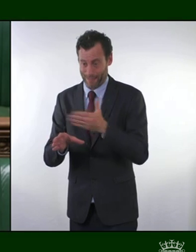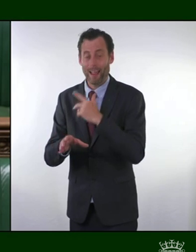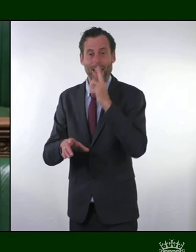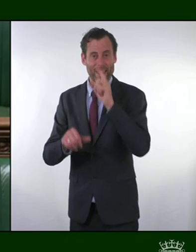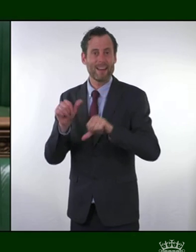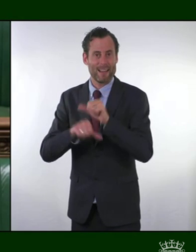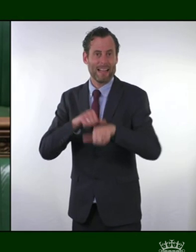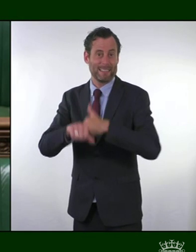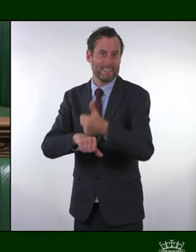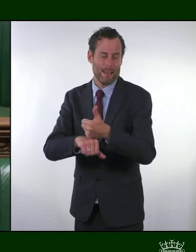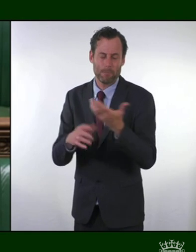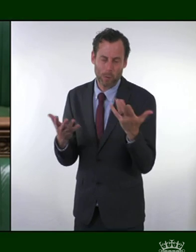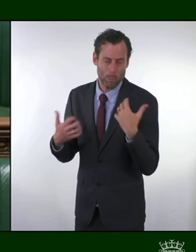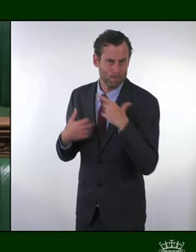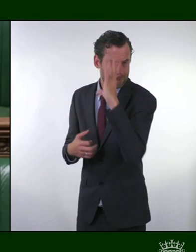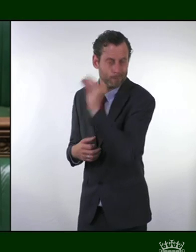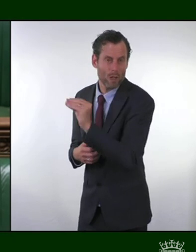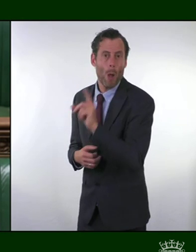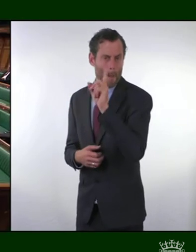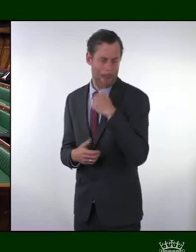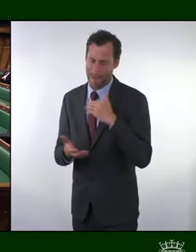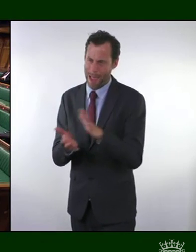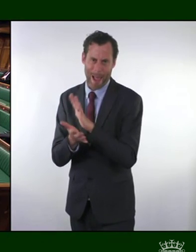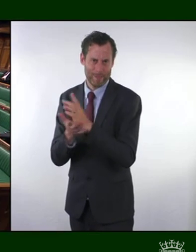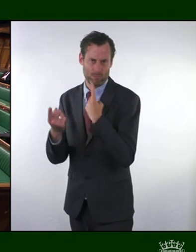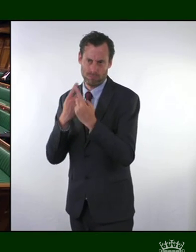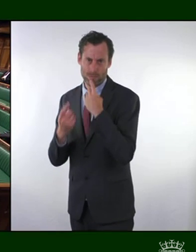We will see what we can do to take them forward.